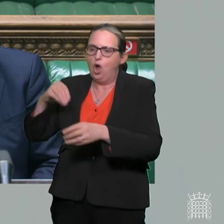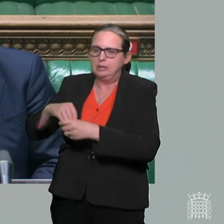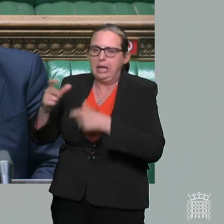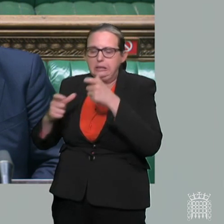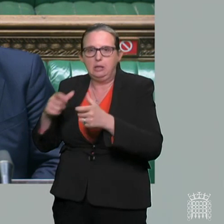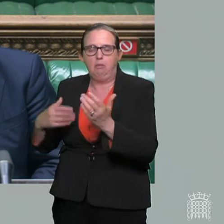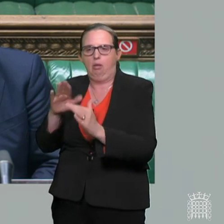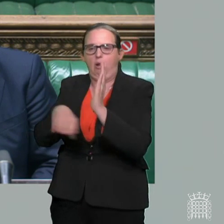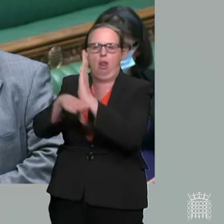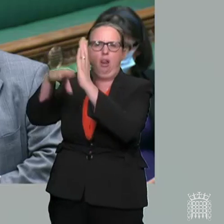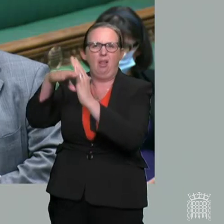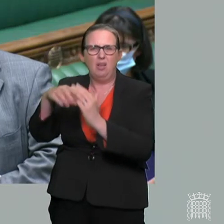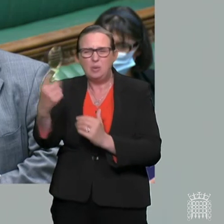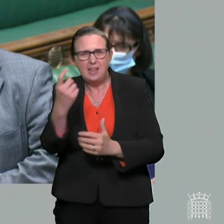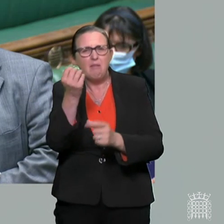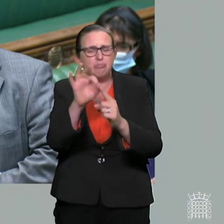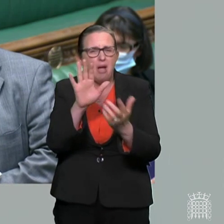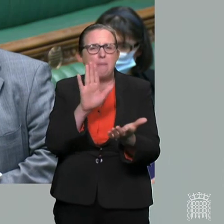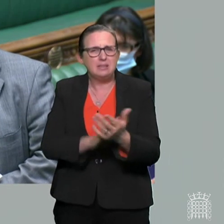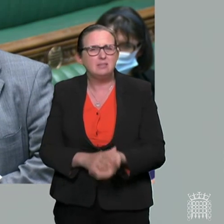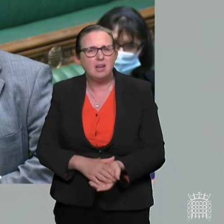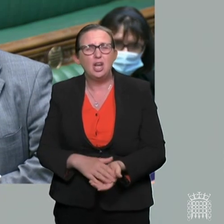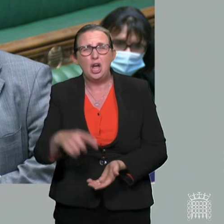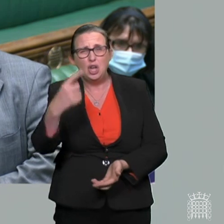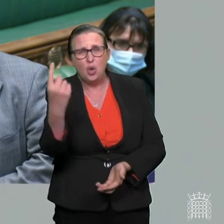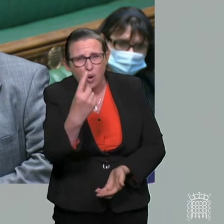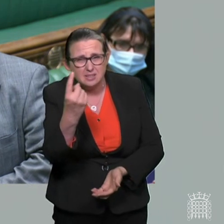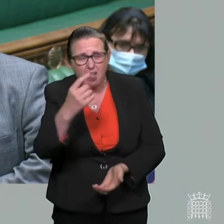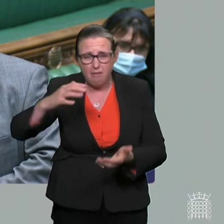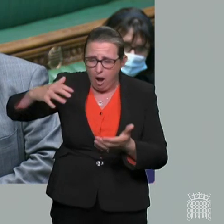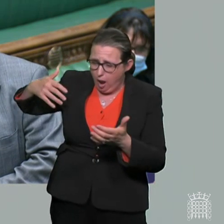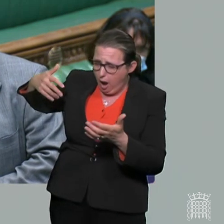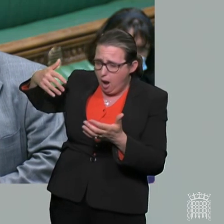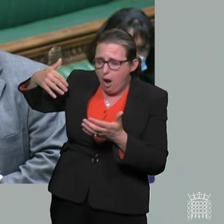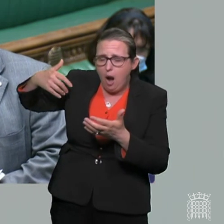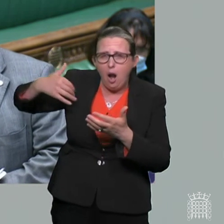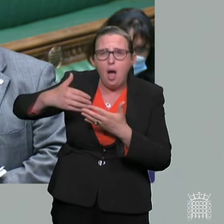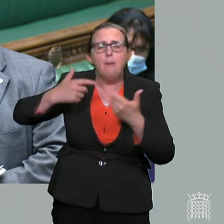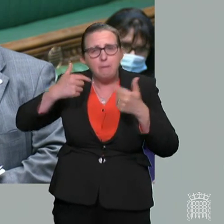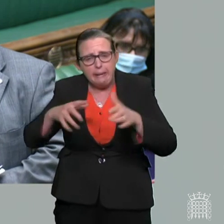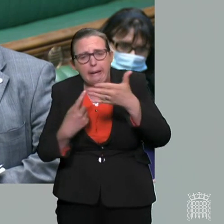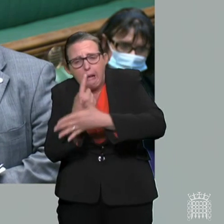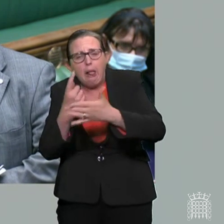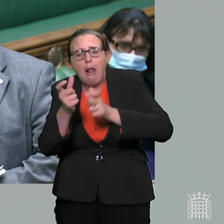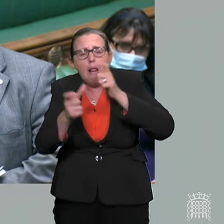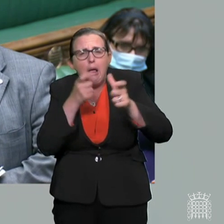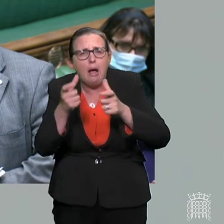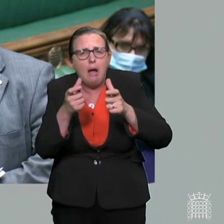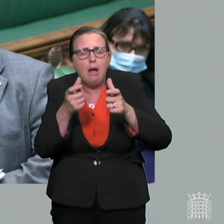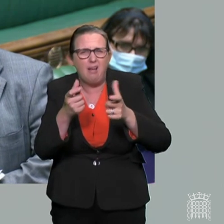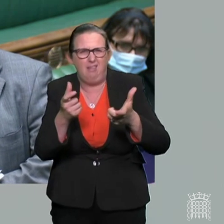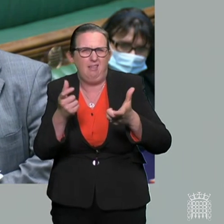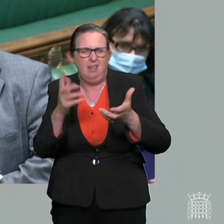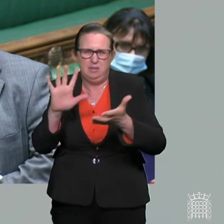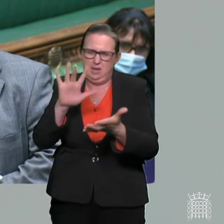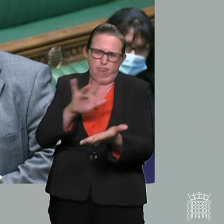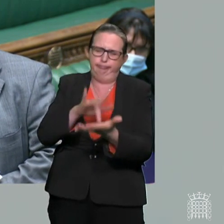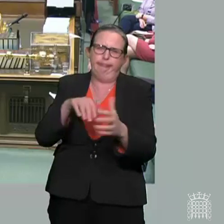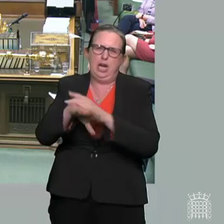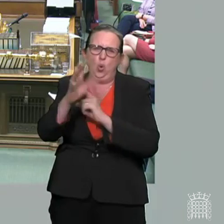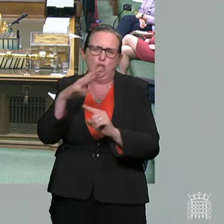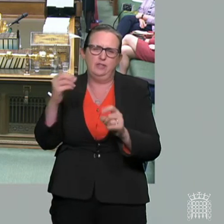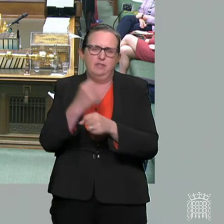The legacy of this Prime Minister’s dog whistling has followed him into No.10 Downing Street and it is now at the heart of this Tory Government.